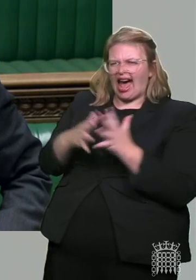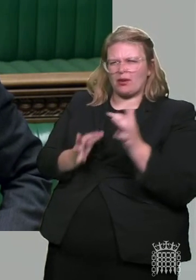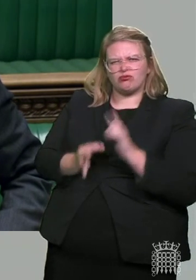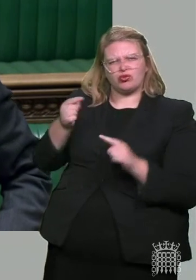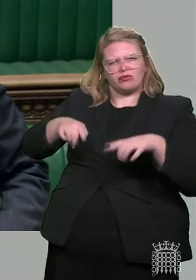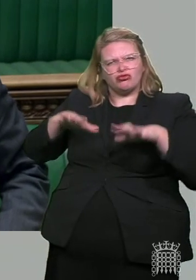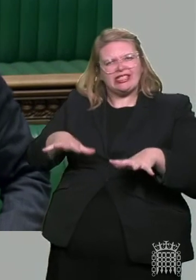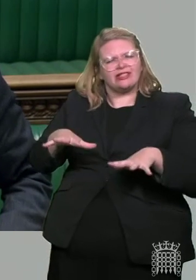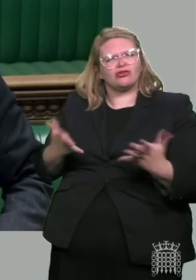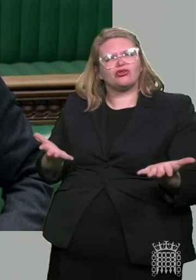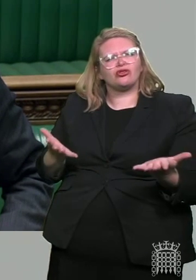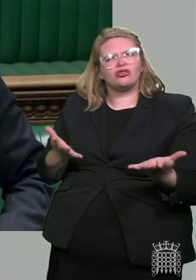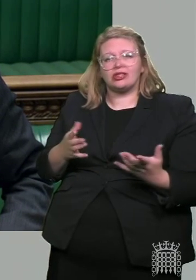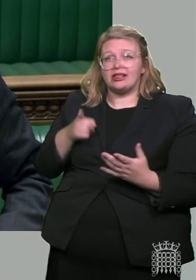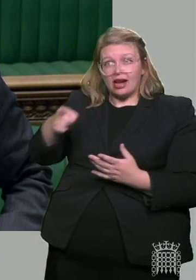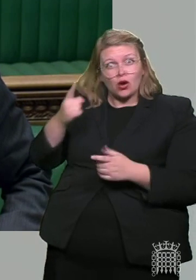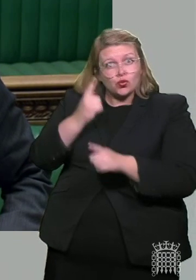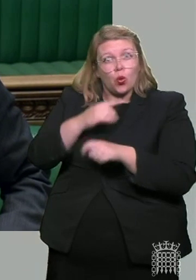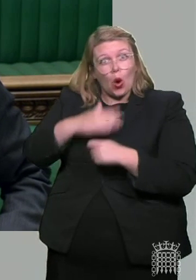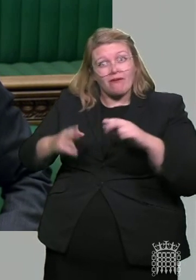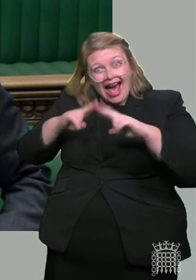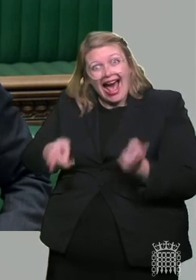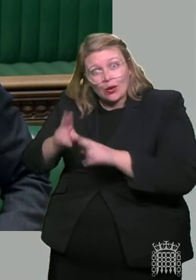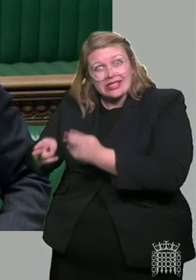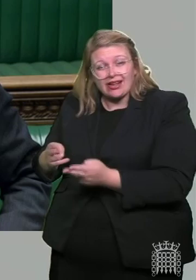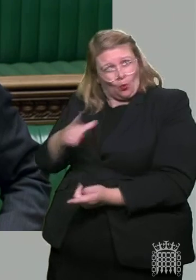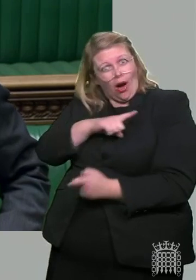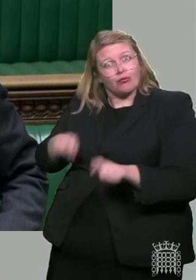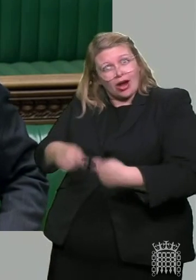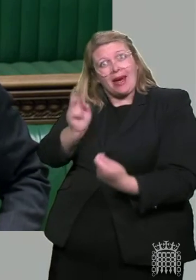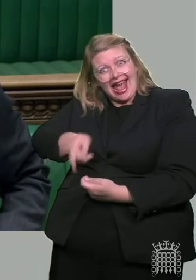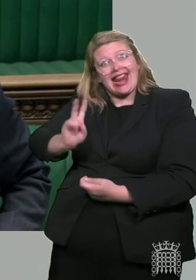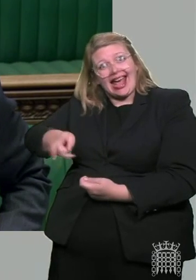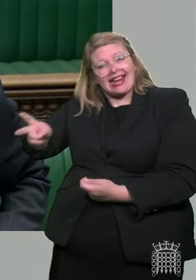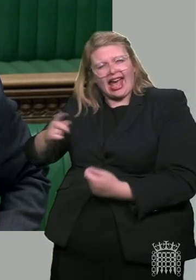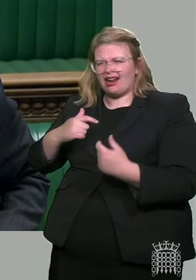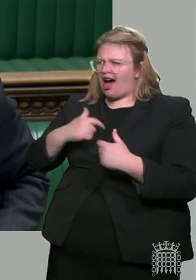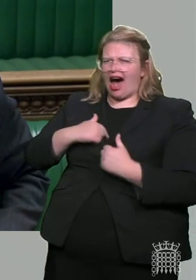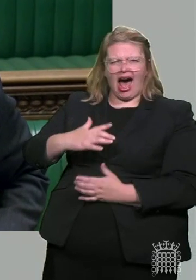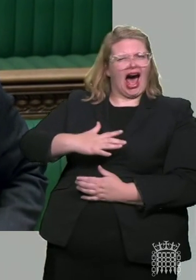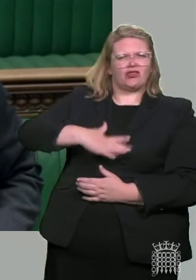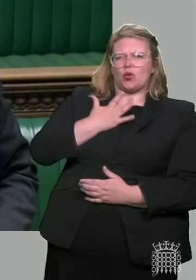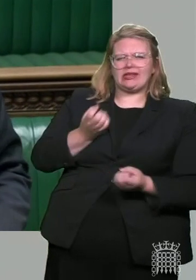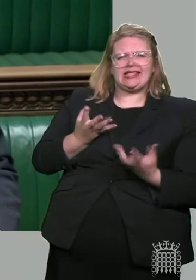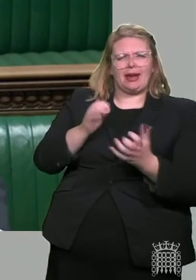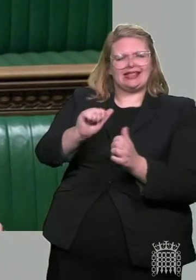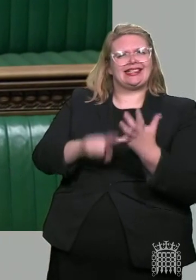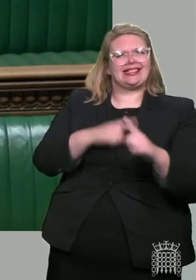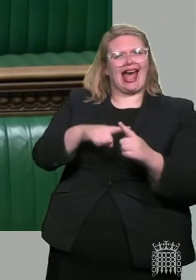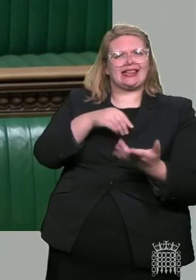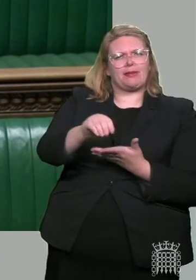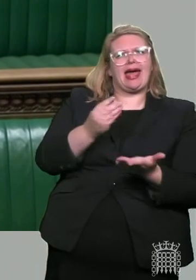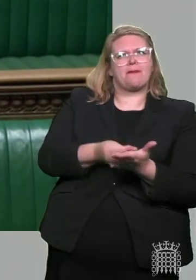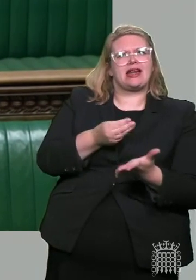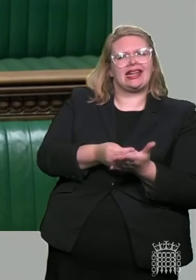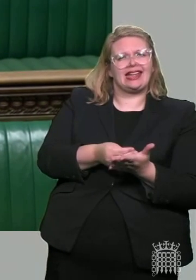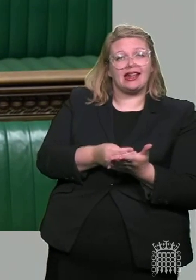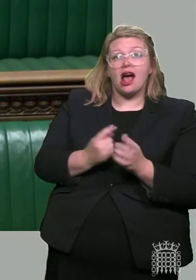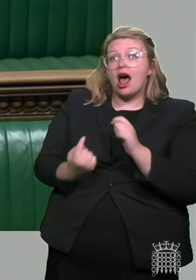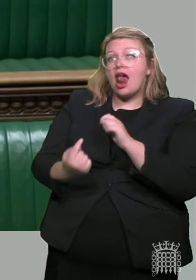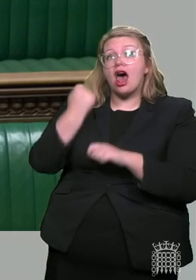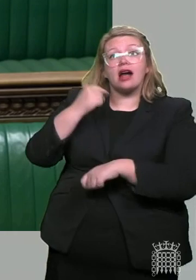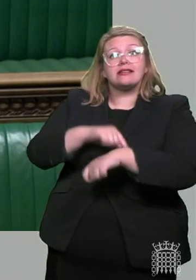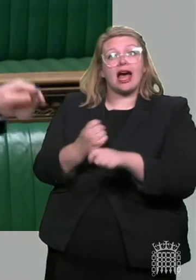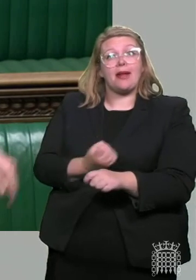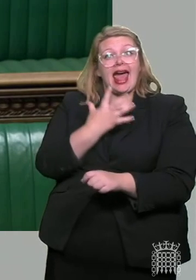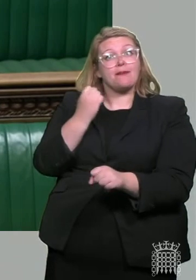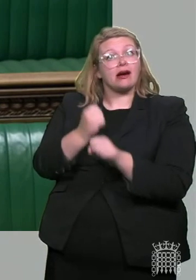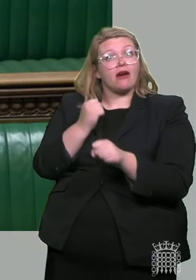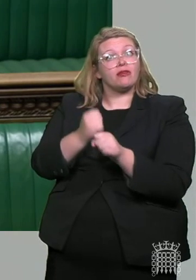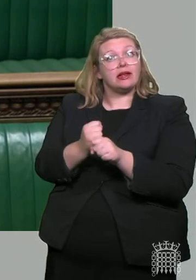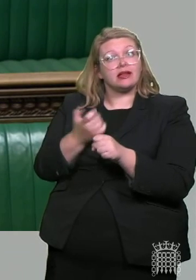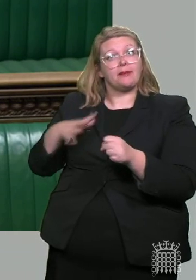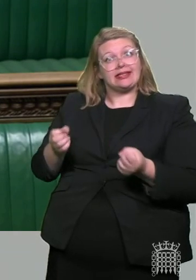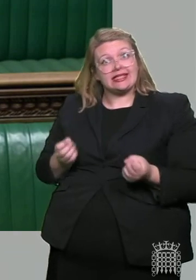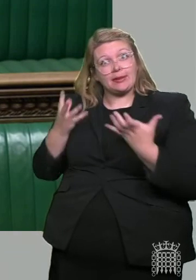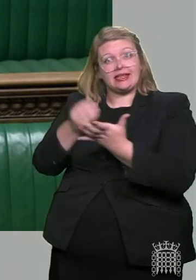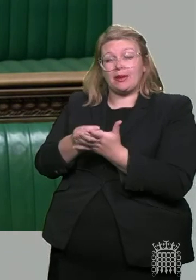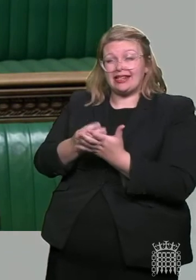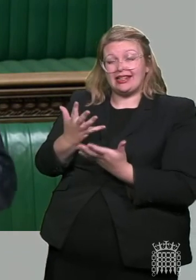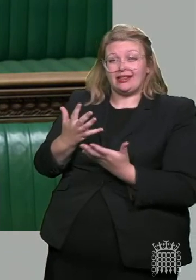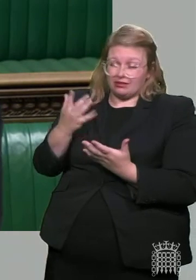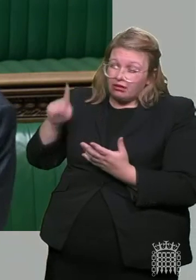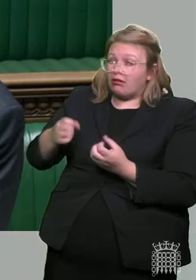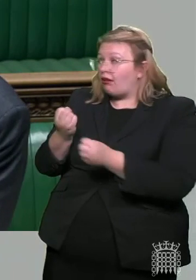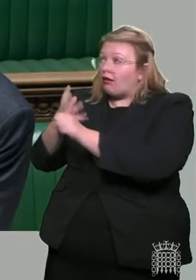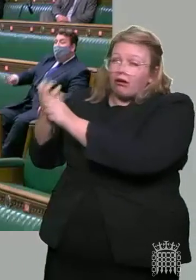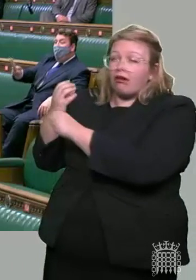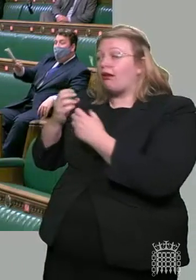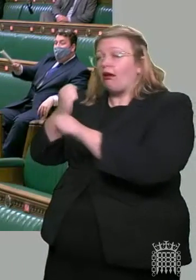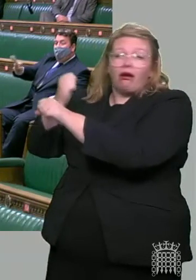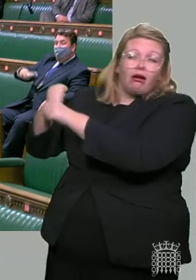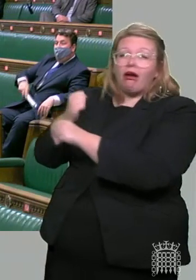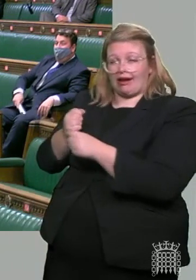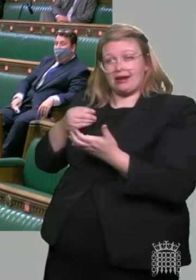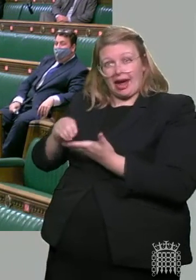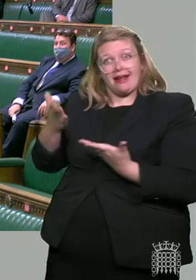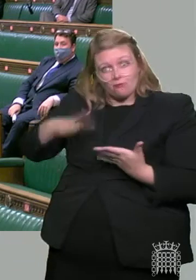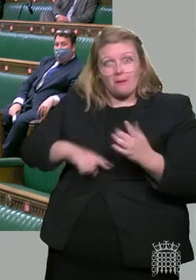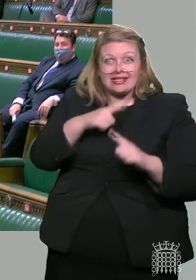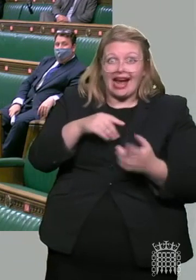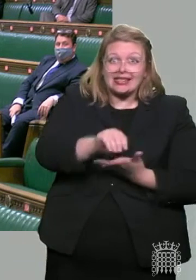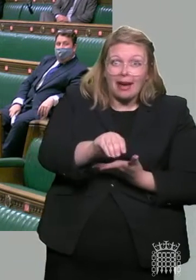The right honourable and learned Gentleman talks about housing again. I would rather not spend taxpayers’ money like the last Labour Government, who spent £500,000 of taxpayers’ money on the Downing Street flat.